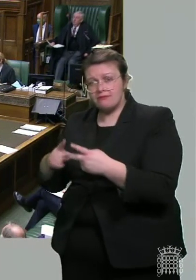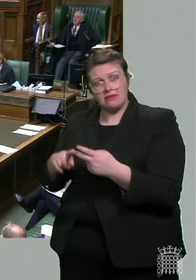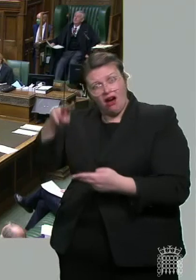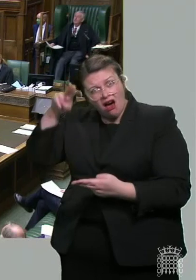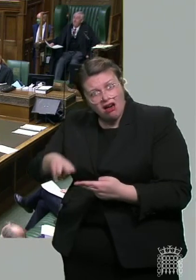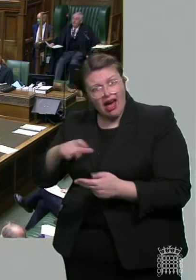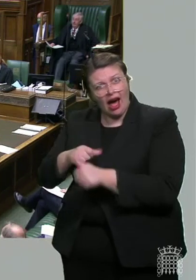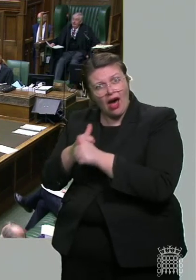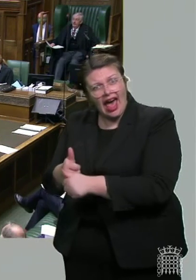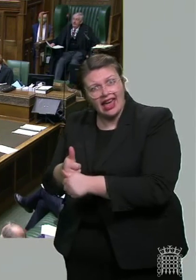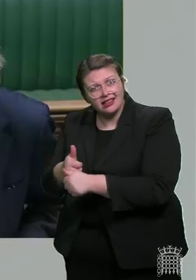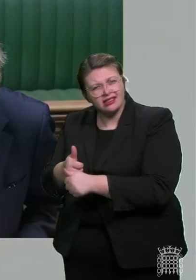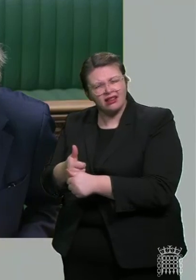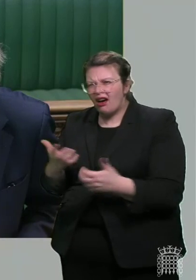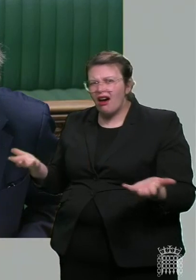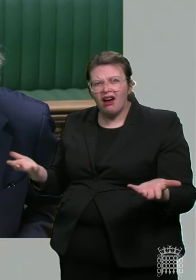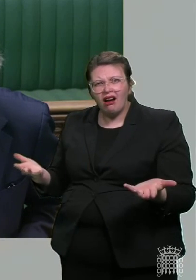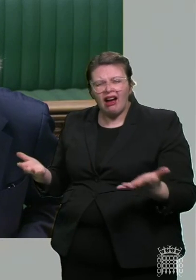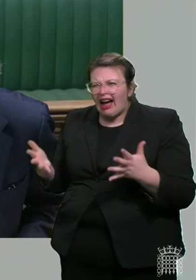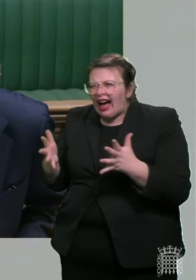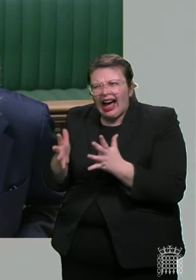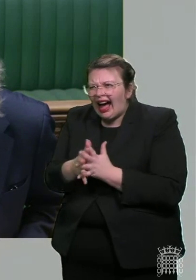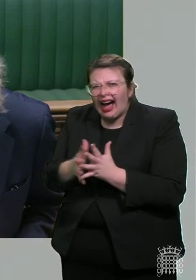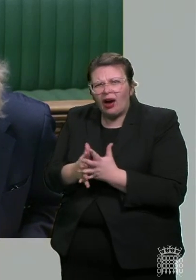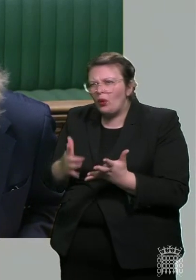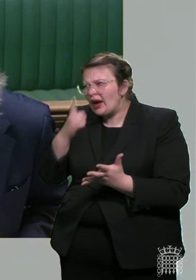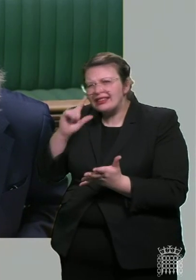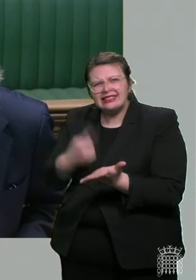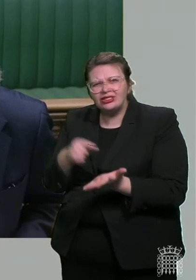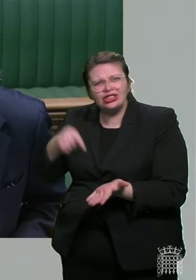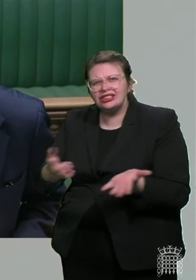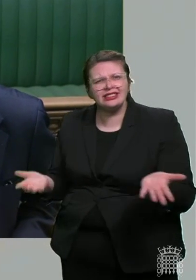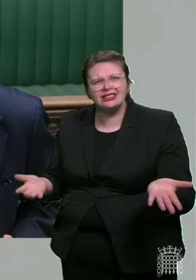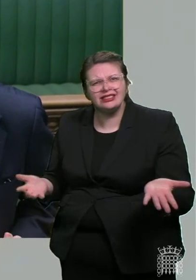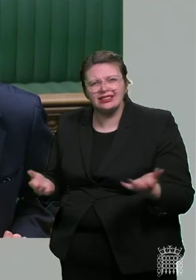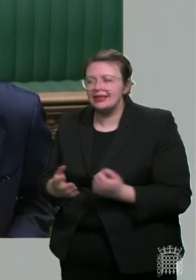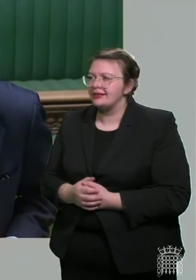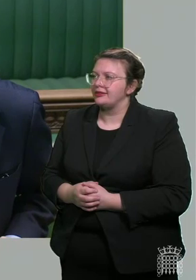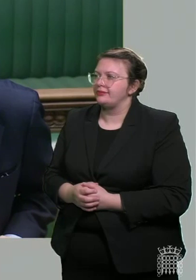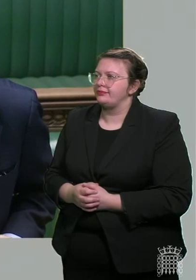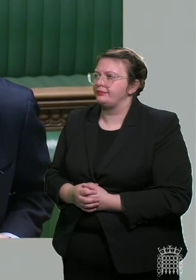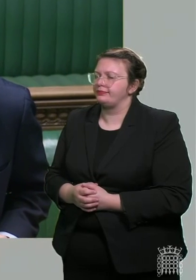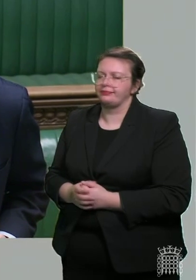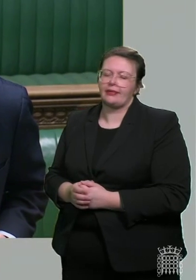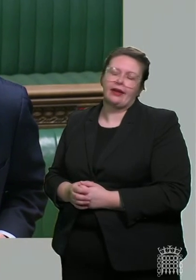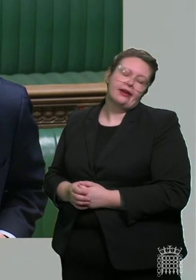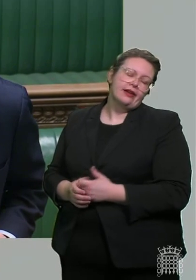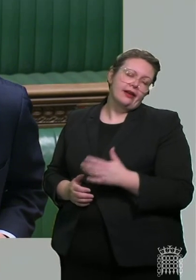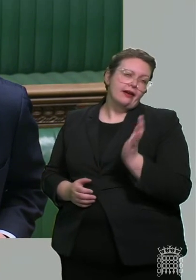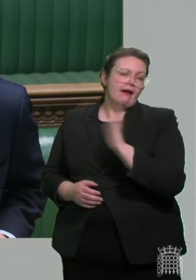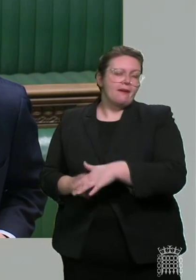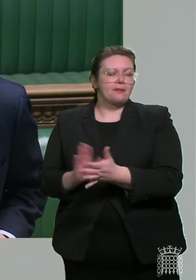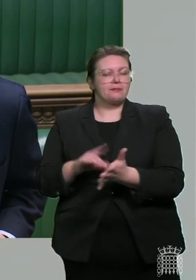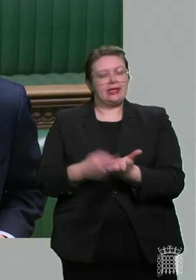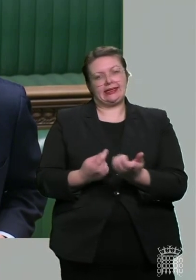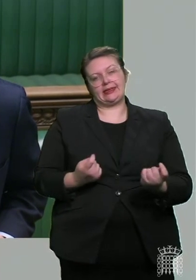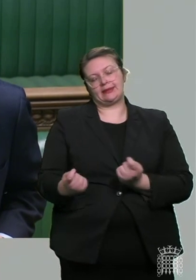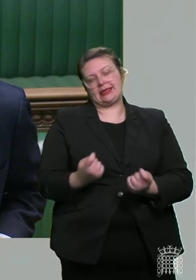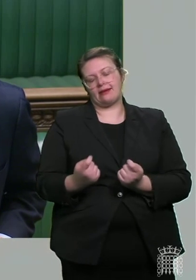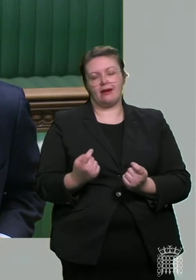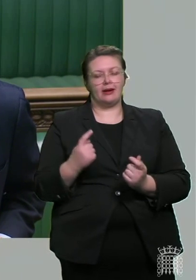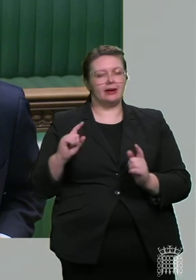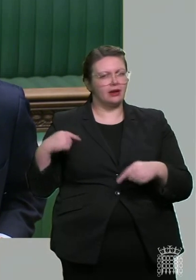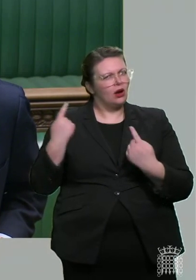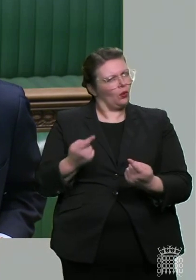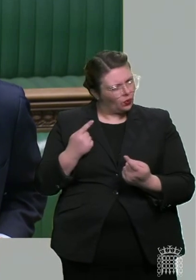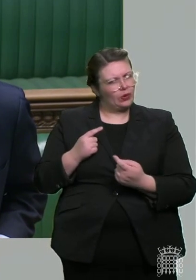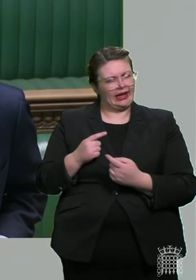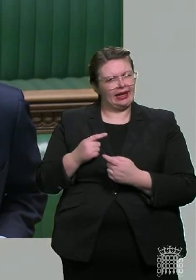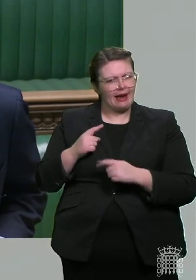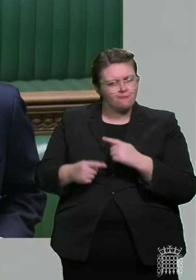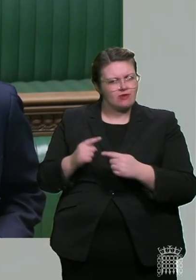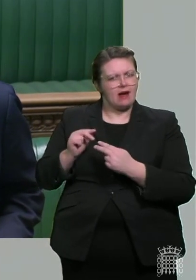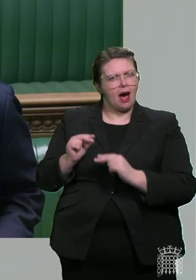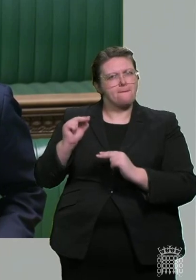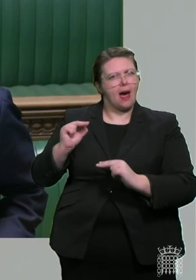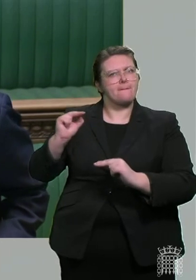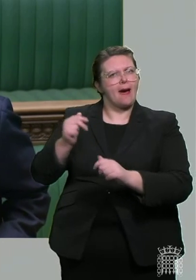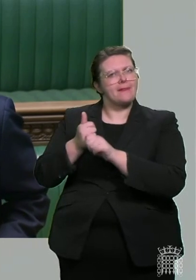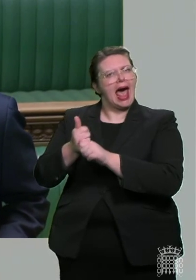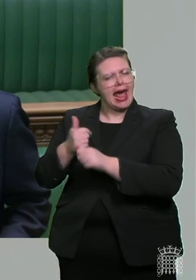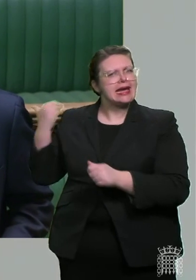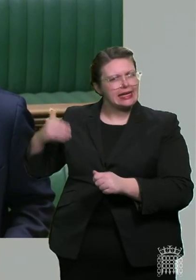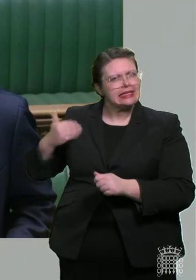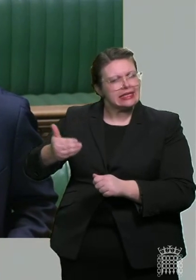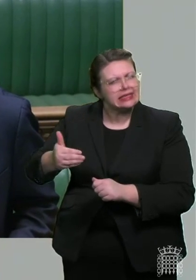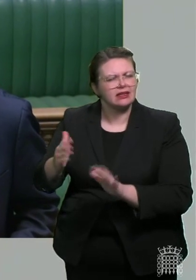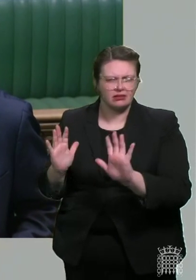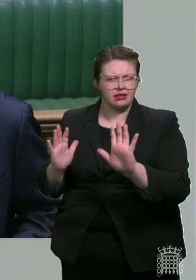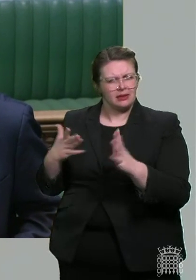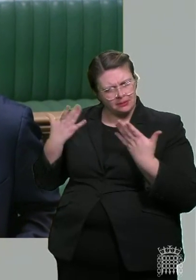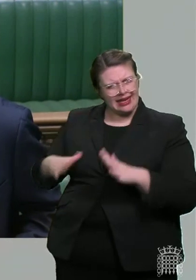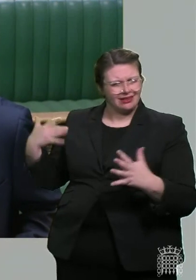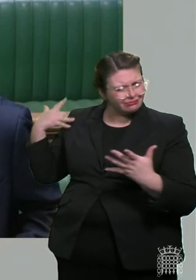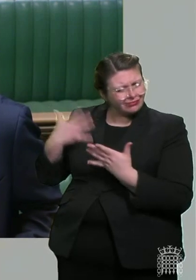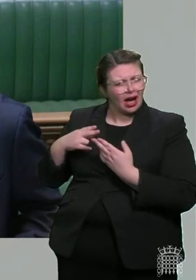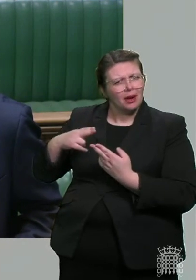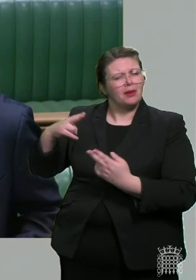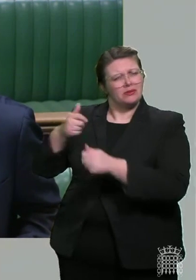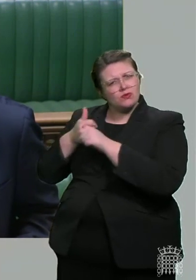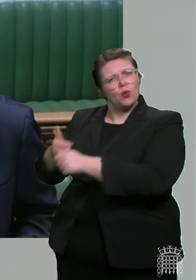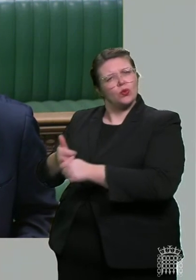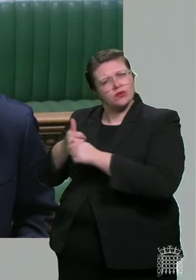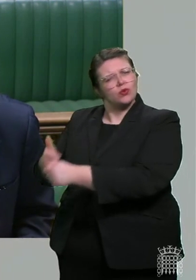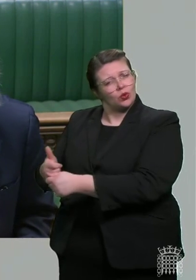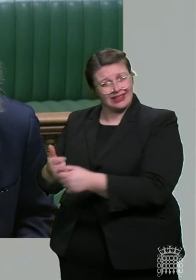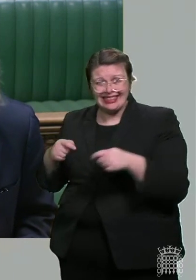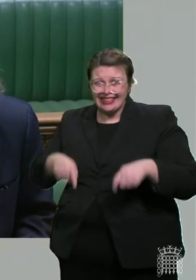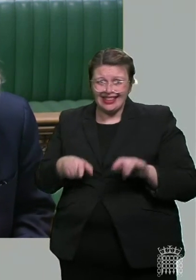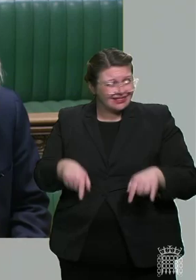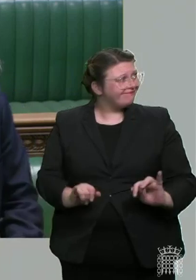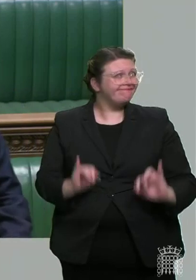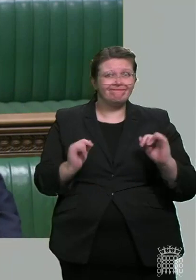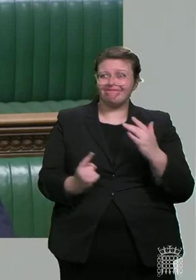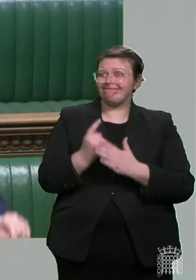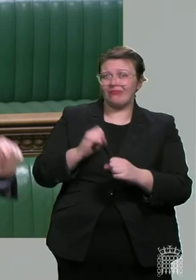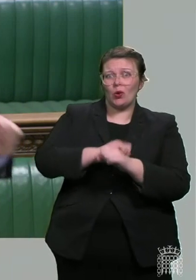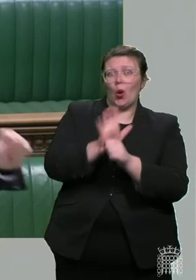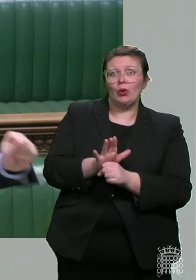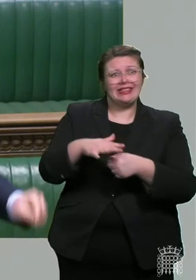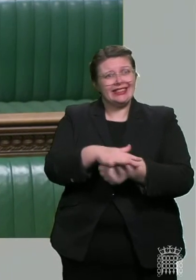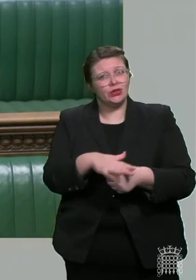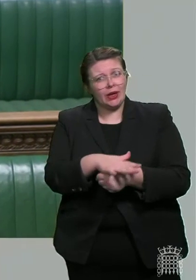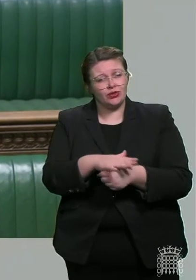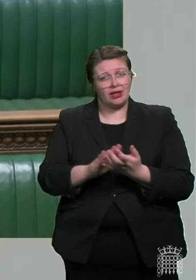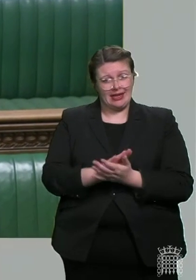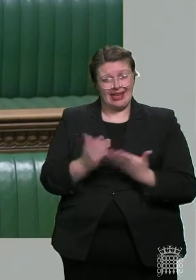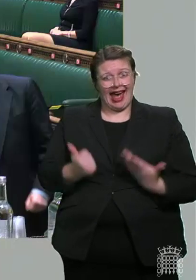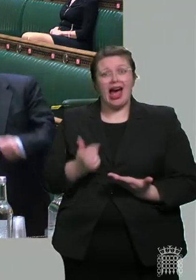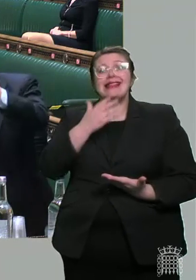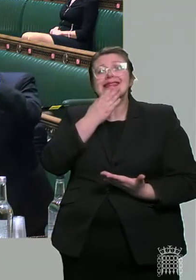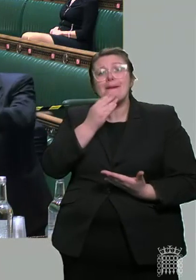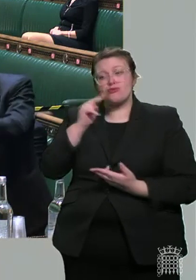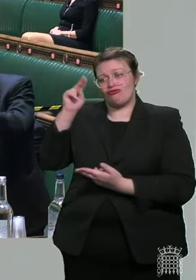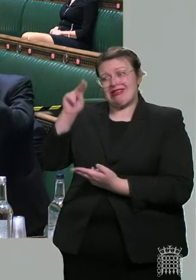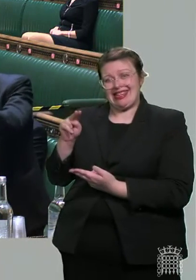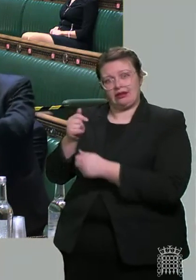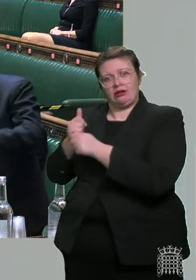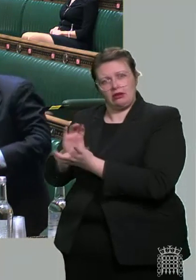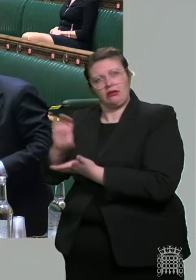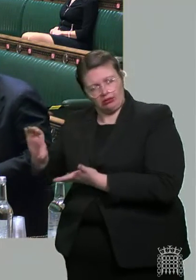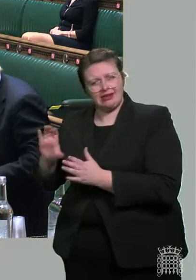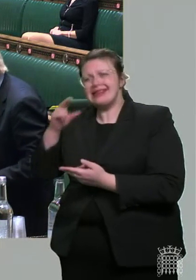It is under this Government that we have increased aid spending to the highest proportion in the history of our country, and, yes, it is true that current straitened circumstances, which I am sure the people of this country understand, mean that temporarily we must reduce aid spending, but that does not obscure the fact that when it comes to